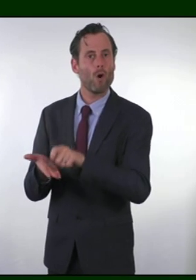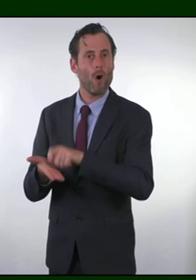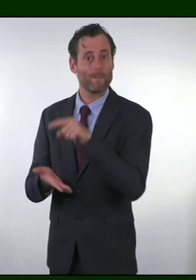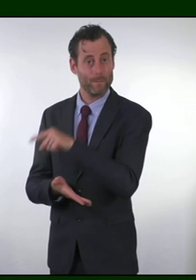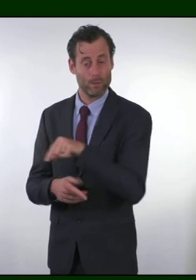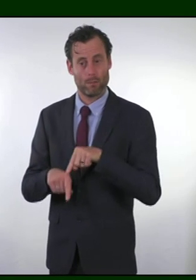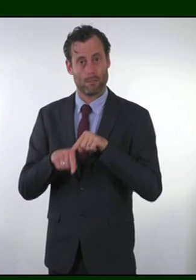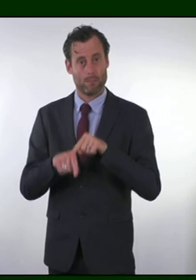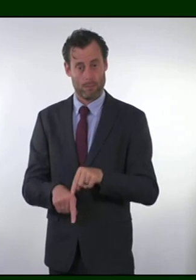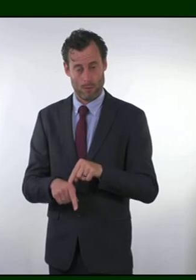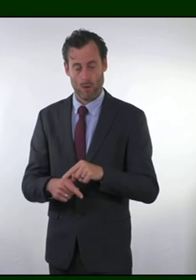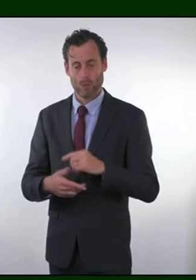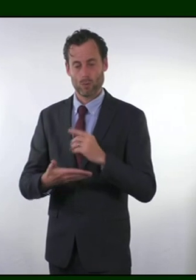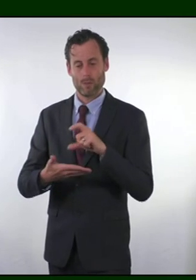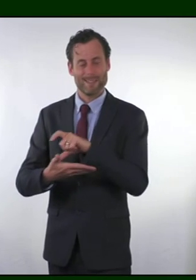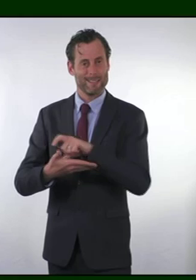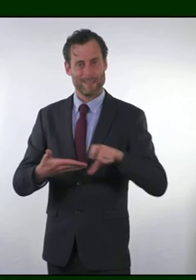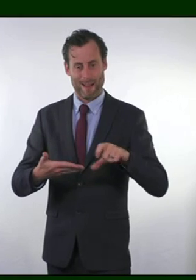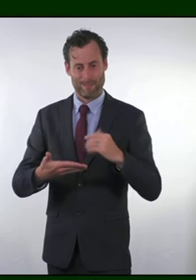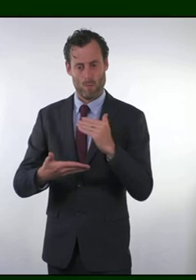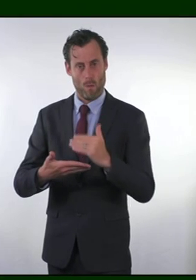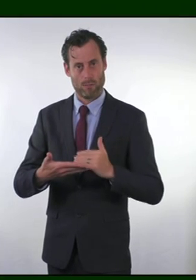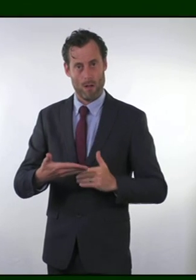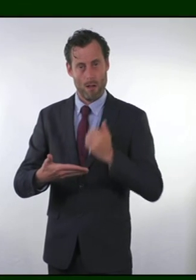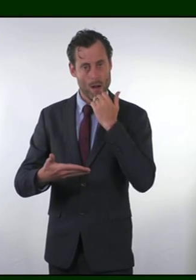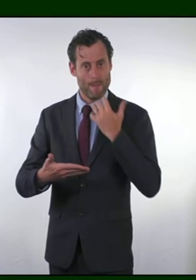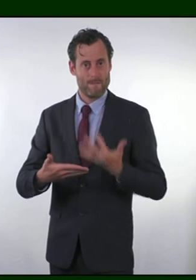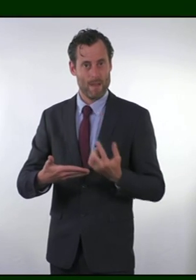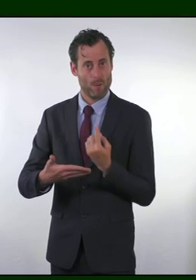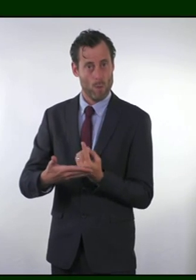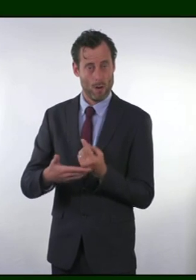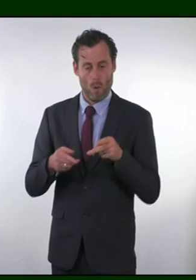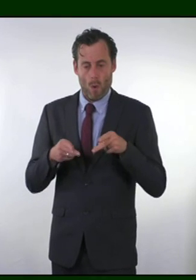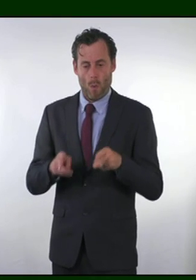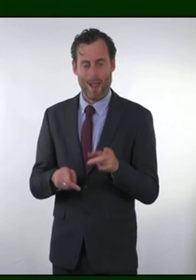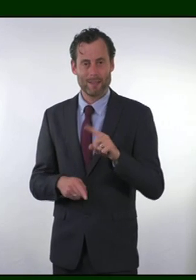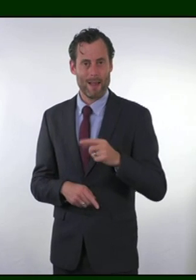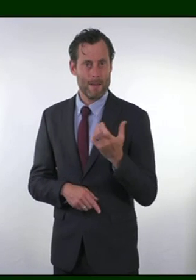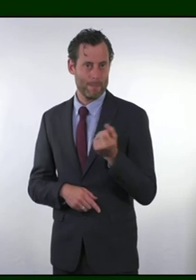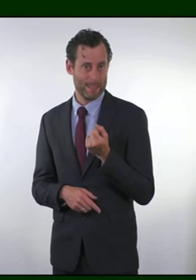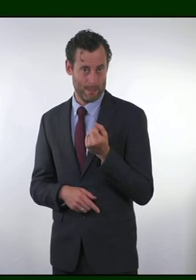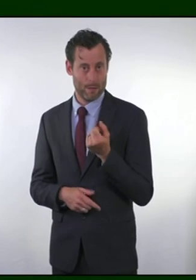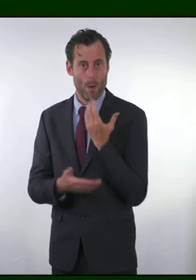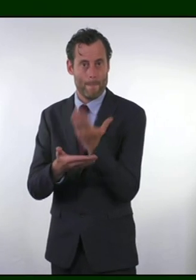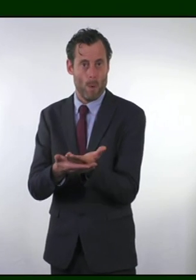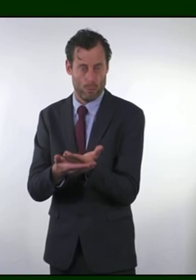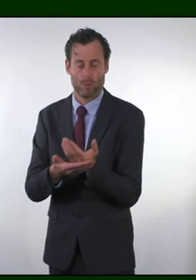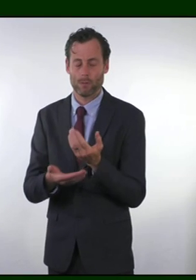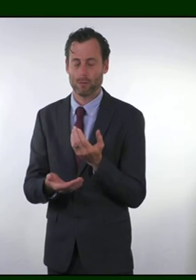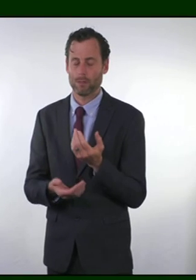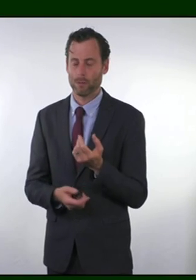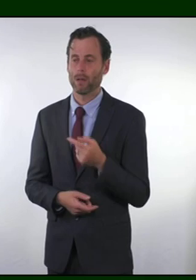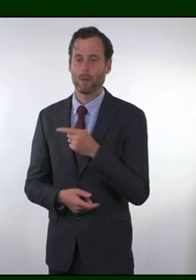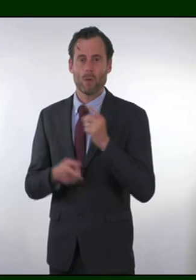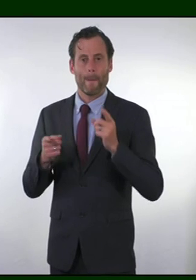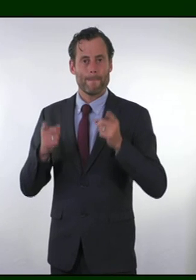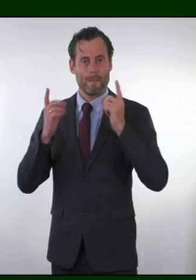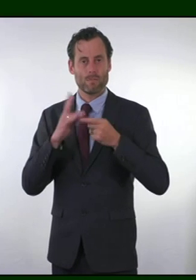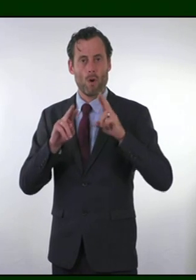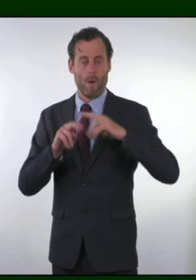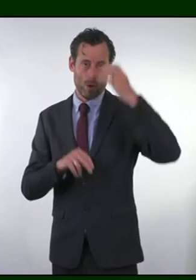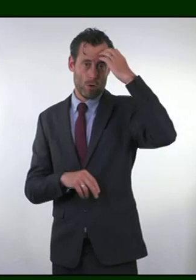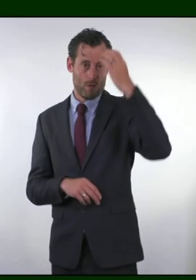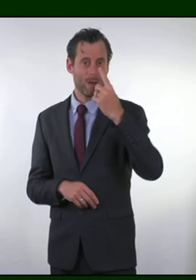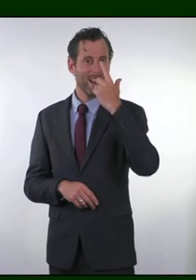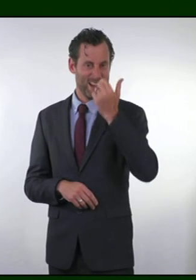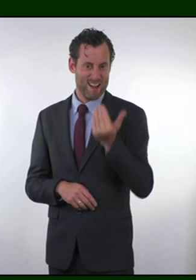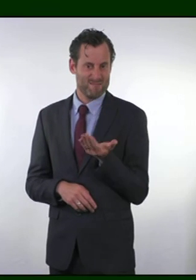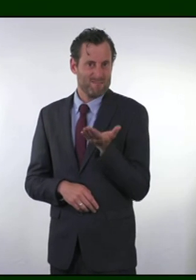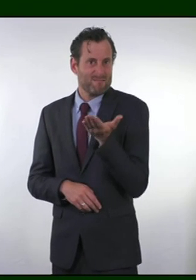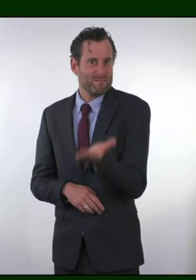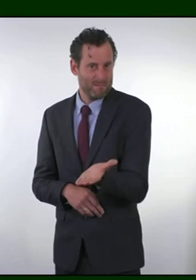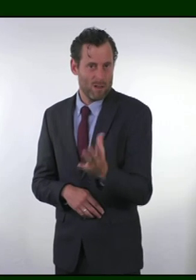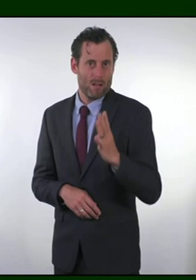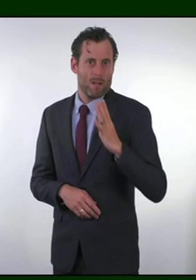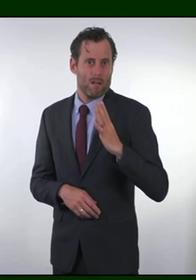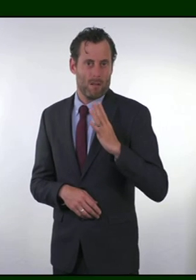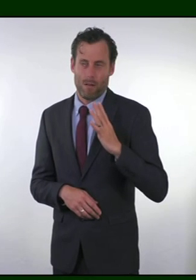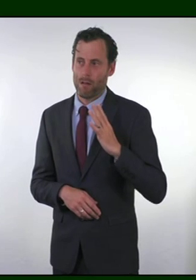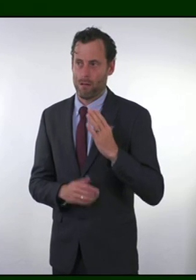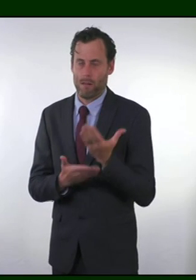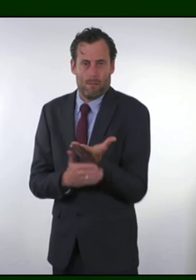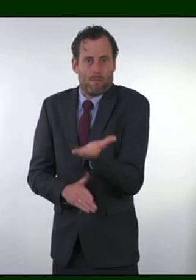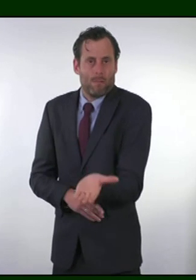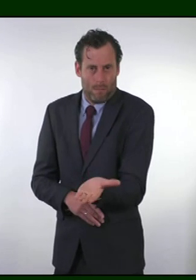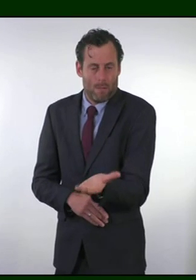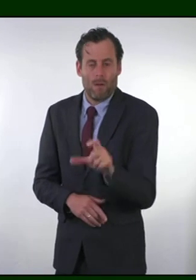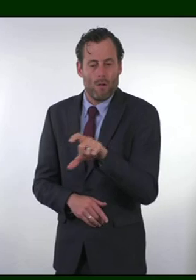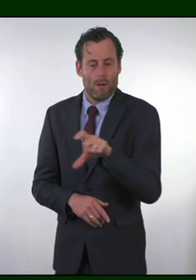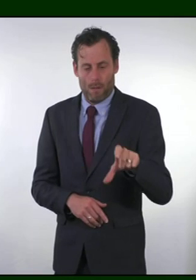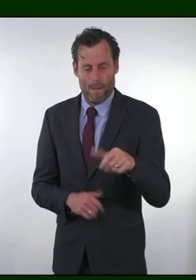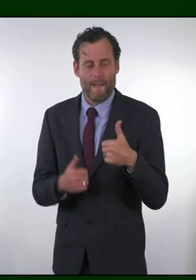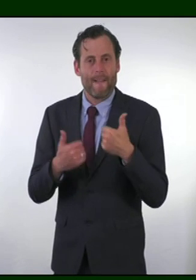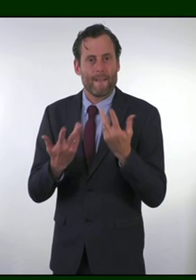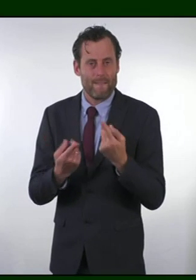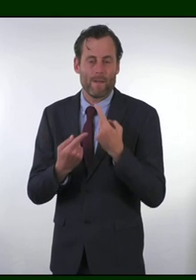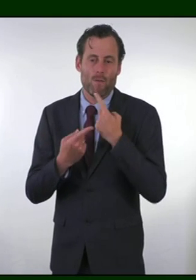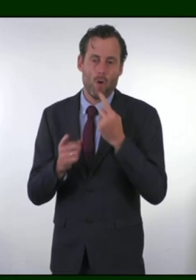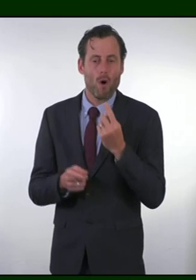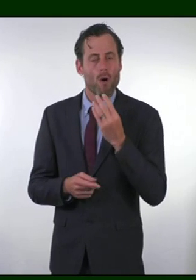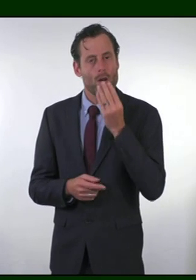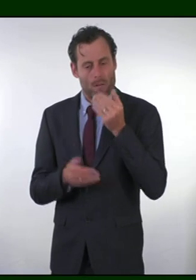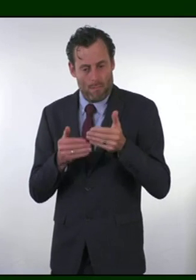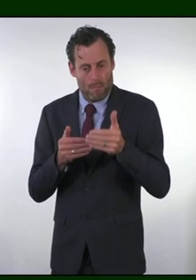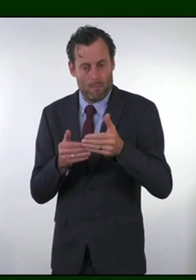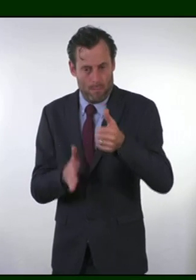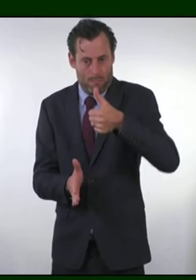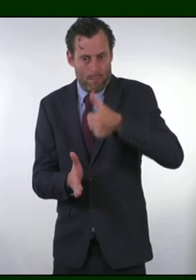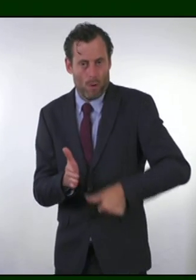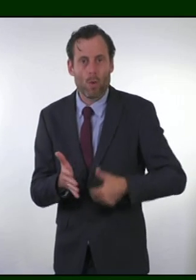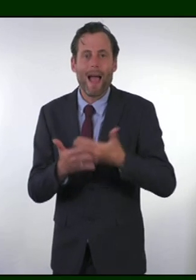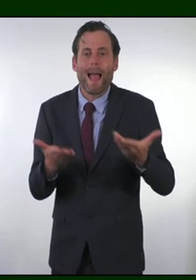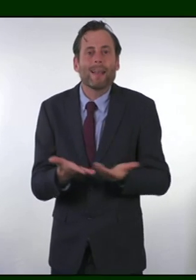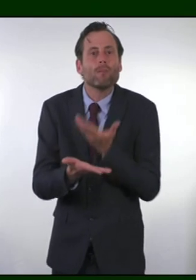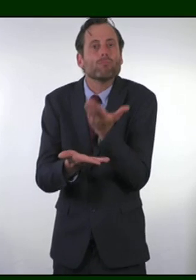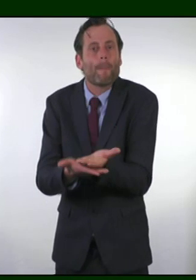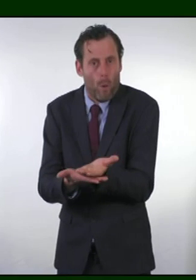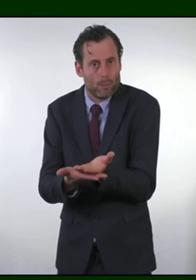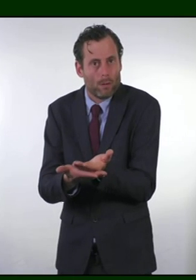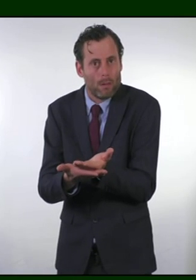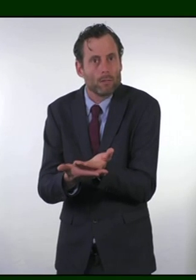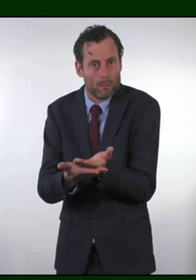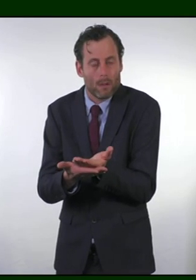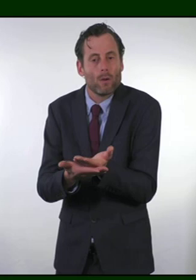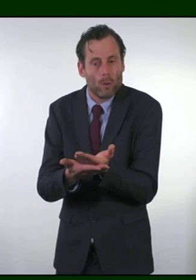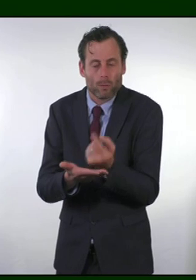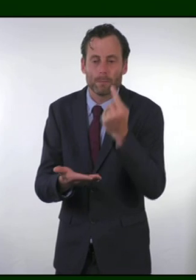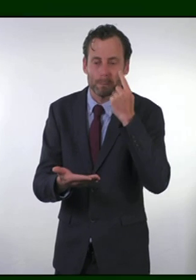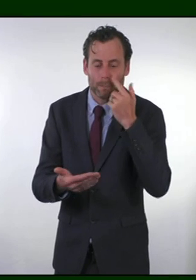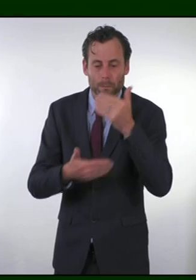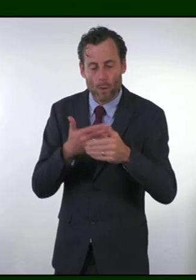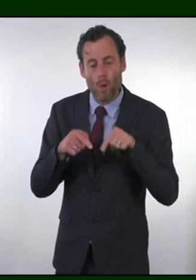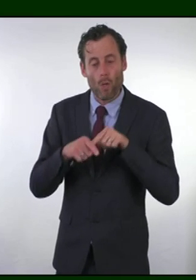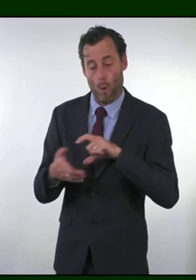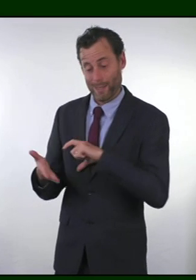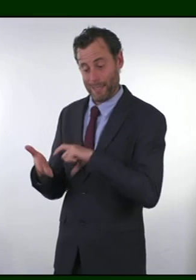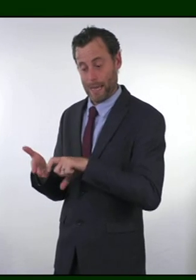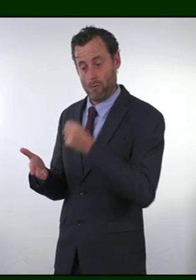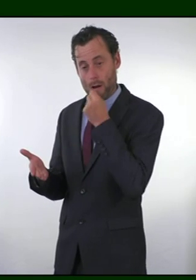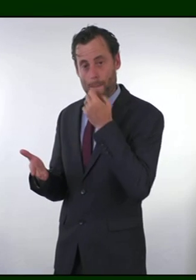In accordance with Standing Order No. 51, on Ways and Means motions, a Minister of the Crown may without notice make a motion for giving provisional statutory effect to any proposals in pursuance of section 5